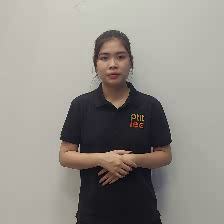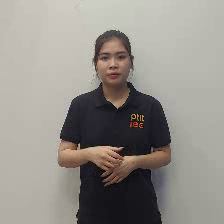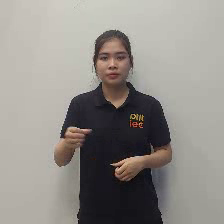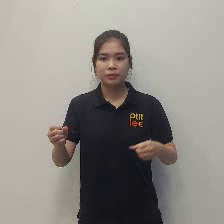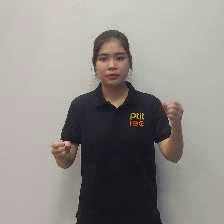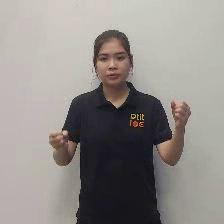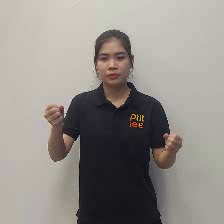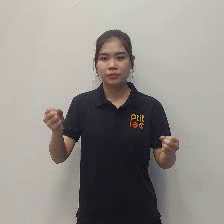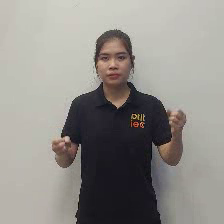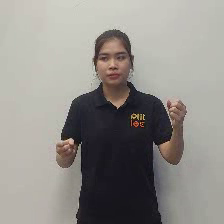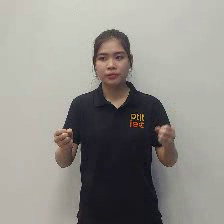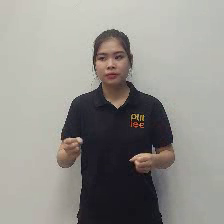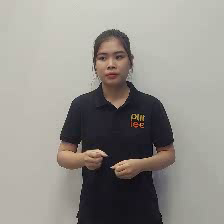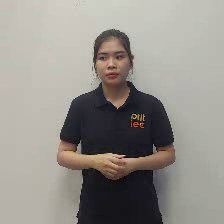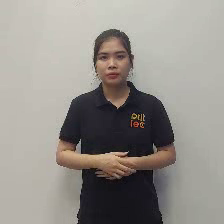Ô tô